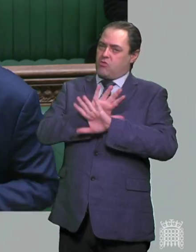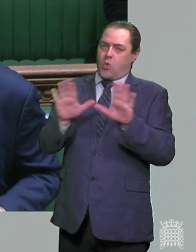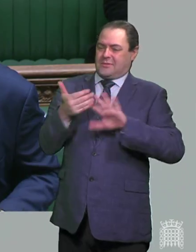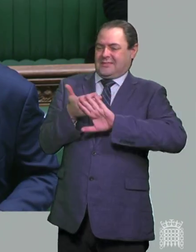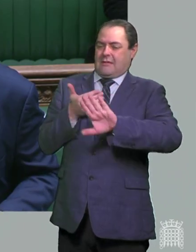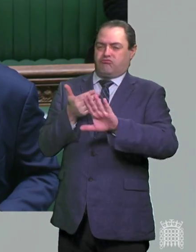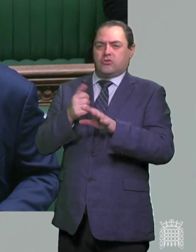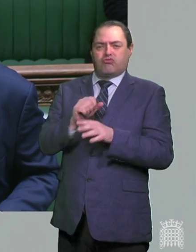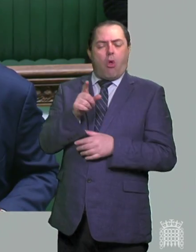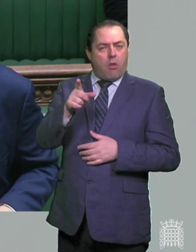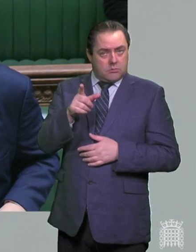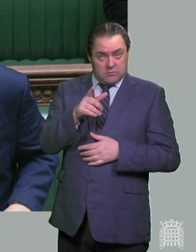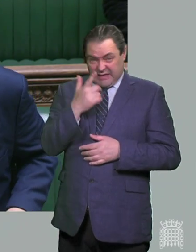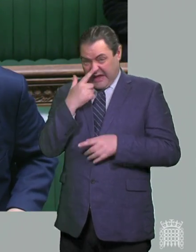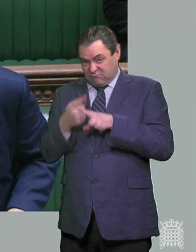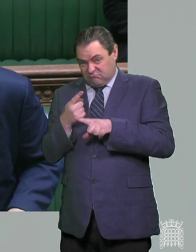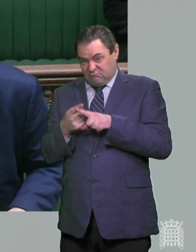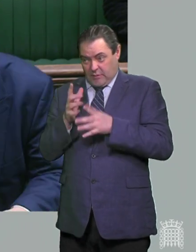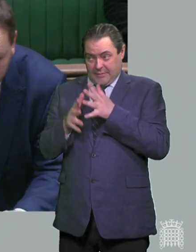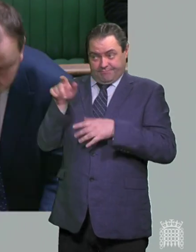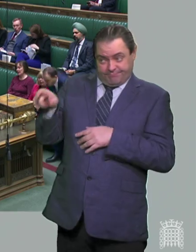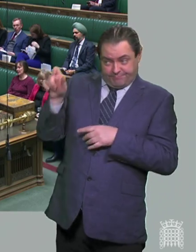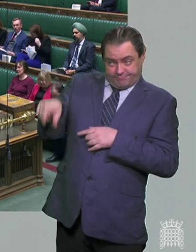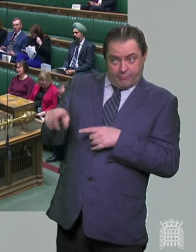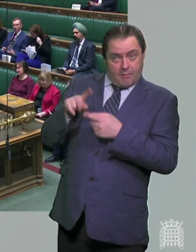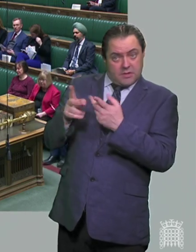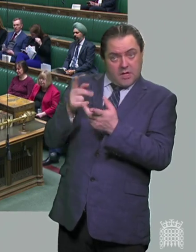Will he work to resolve this matter urgently for David and thousands of others?